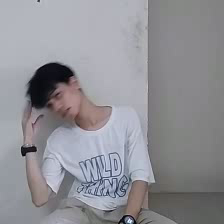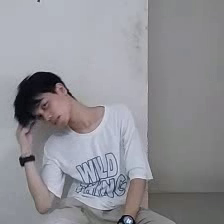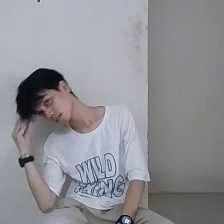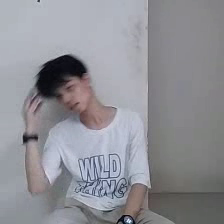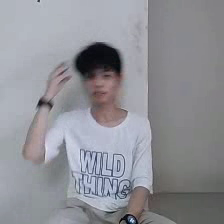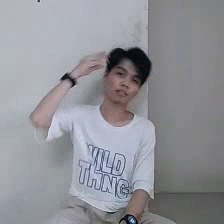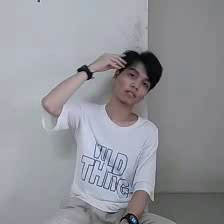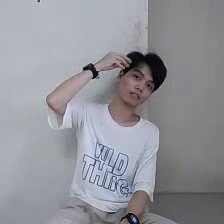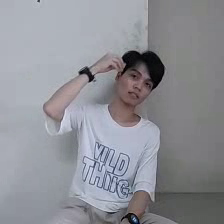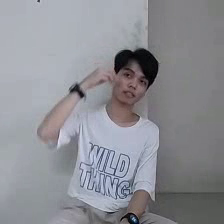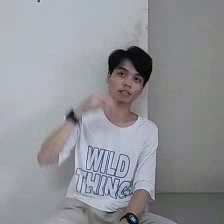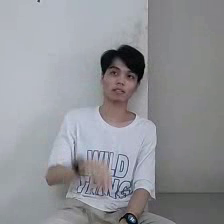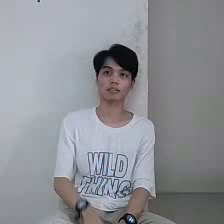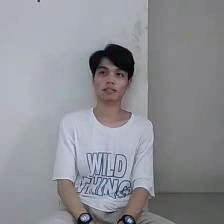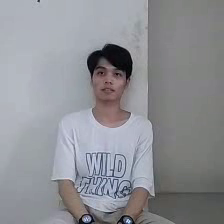Băn khoăn